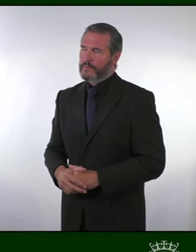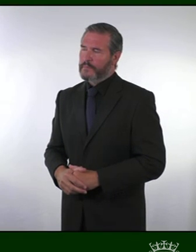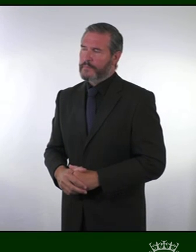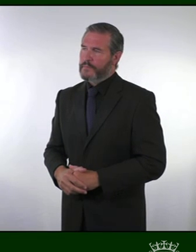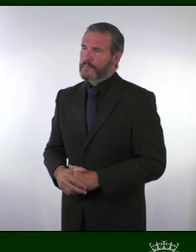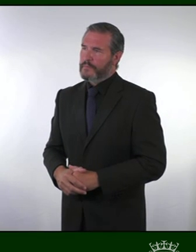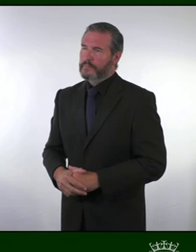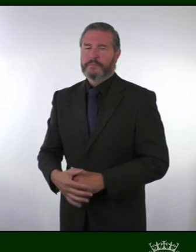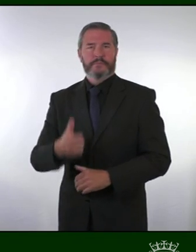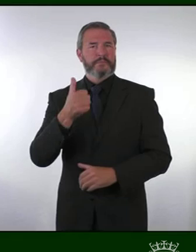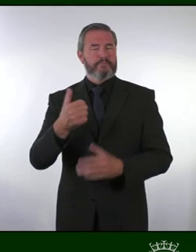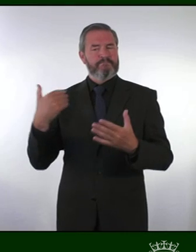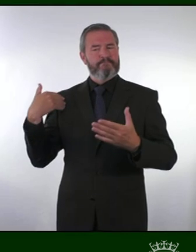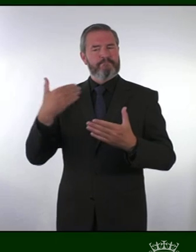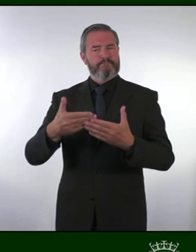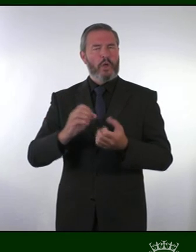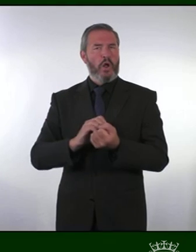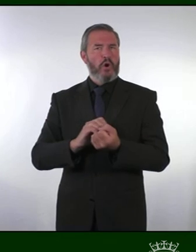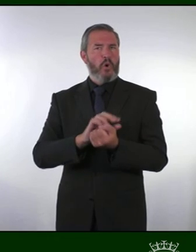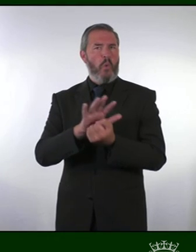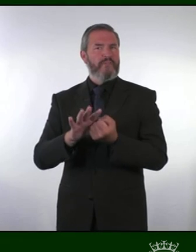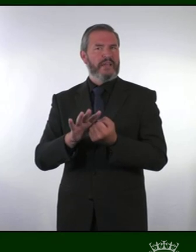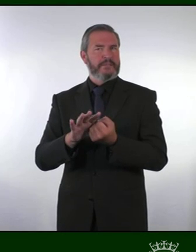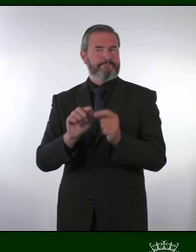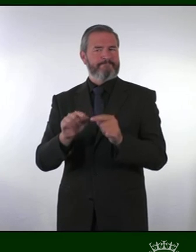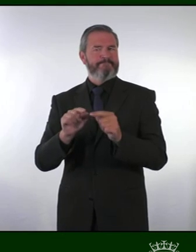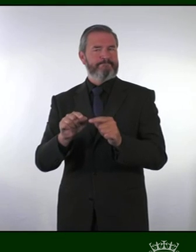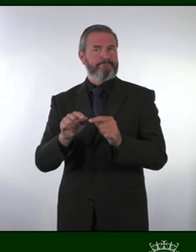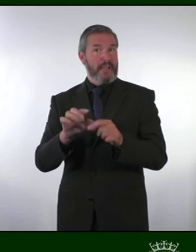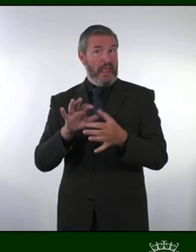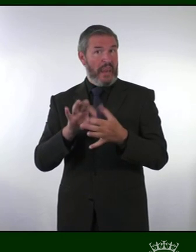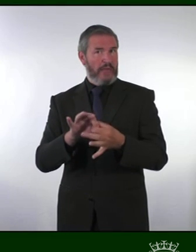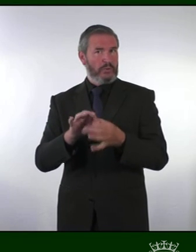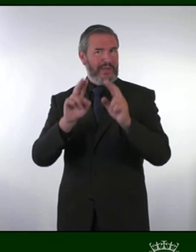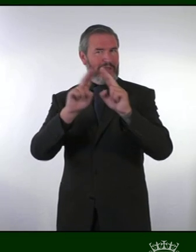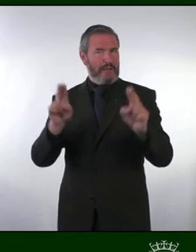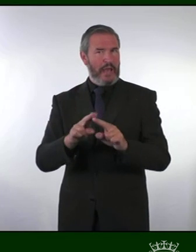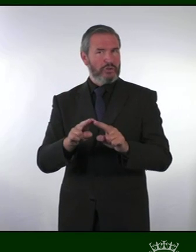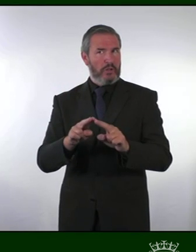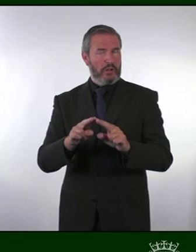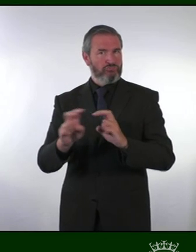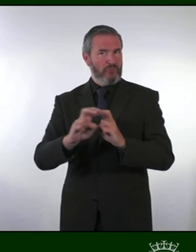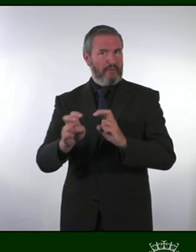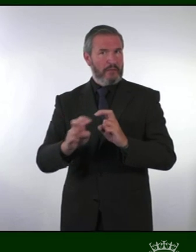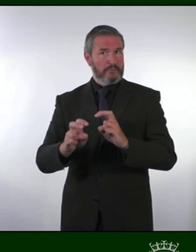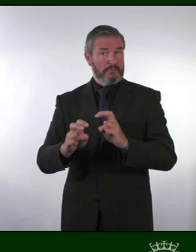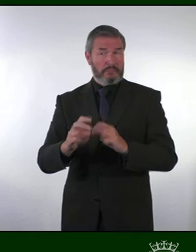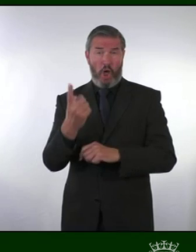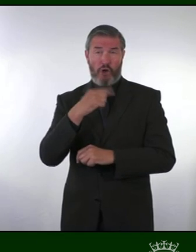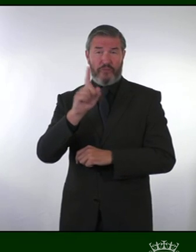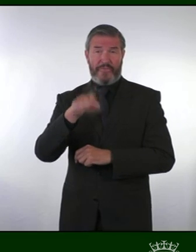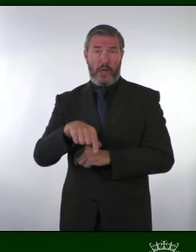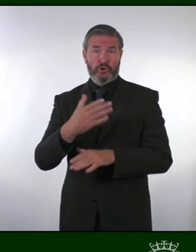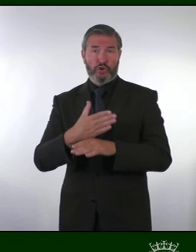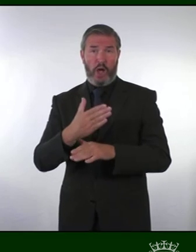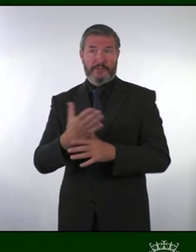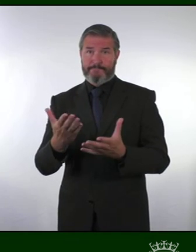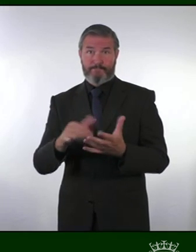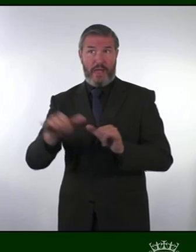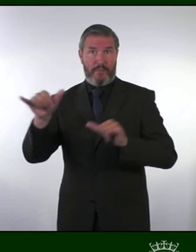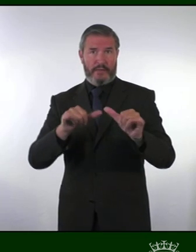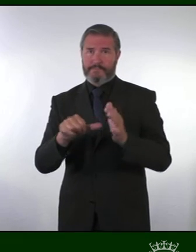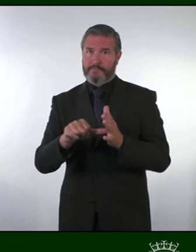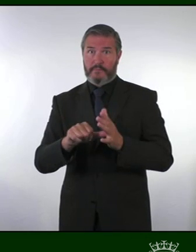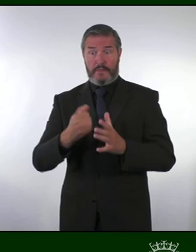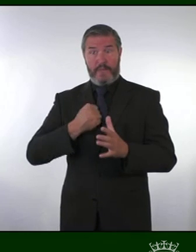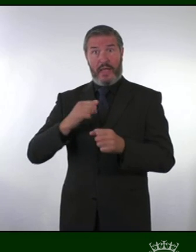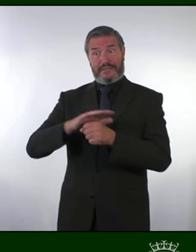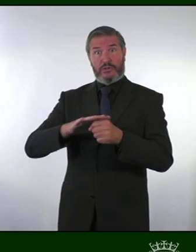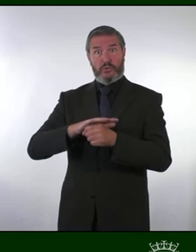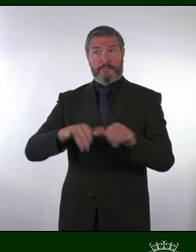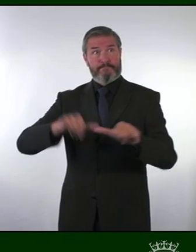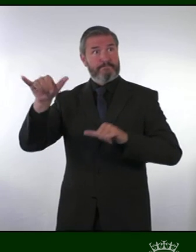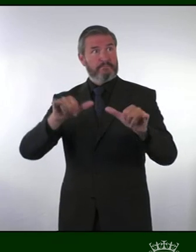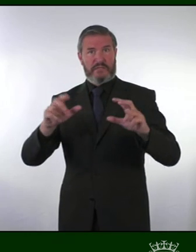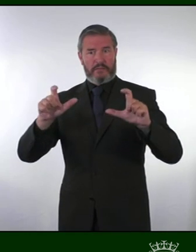The ongoing impact of covid on international travel threatens over 100,000 jobs in the aerospace industry, including hundreds in my constituency.